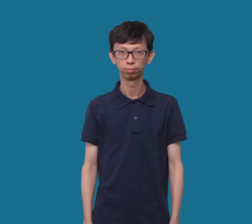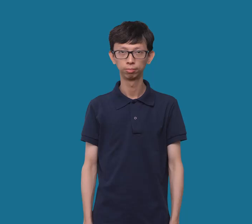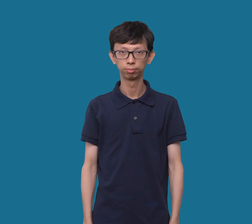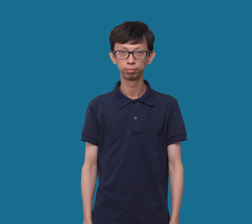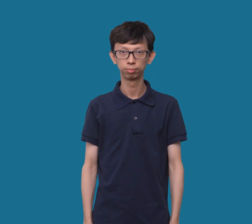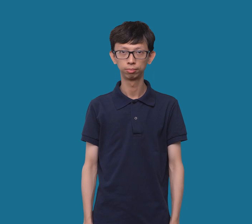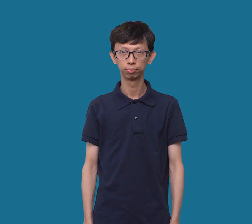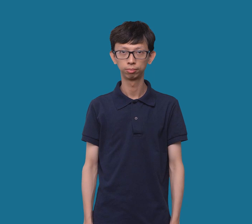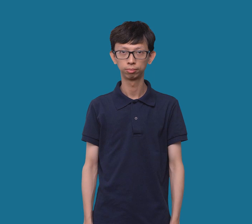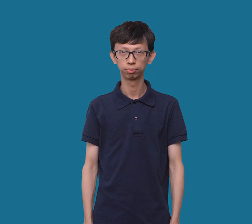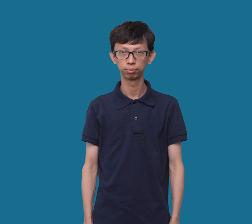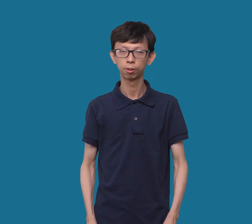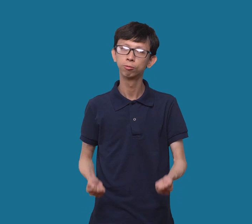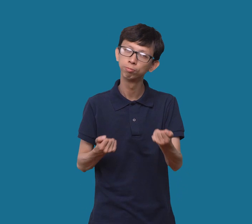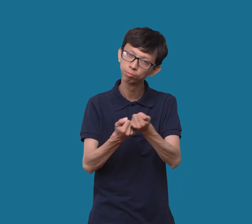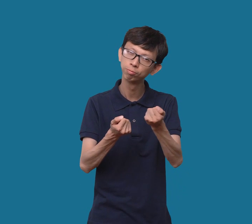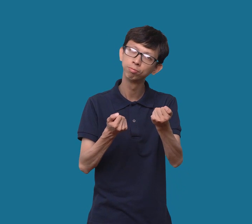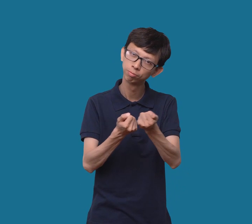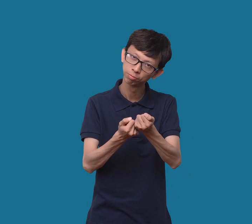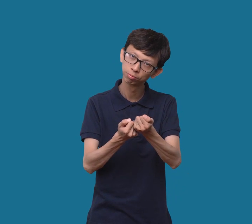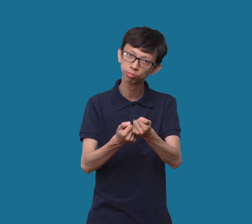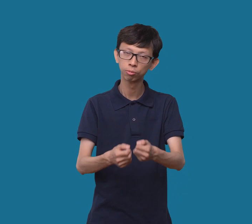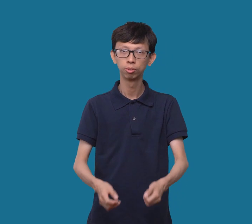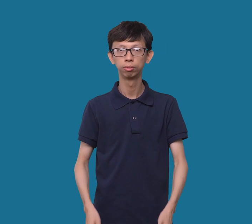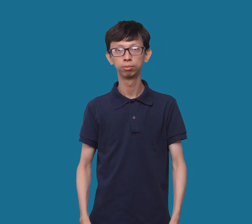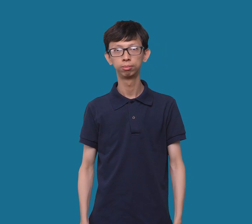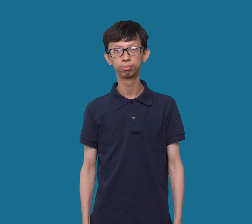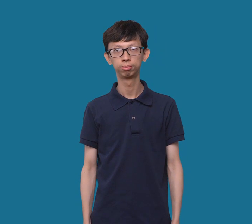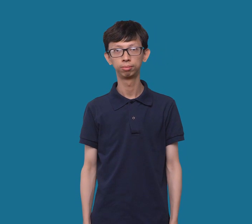ủng hộ